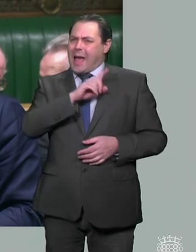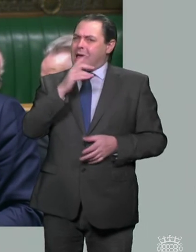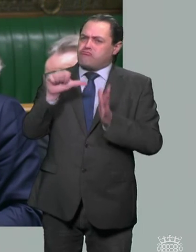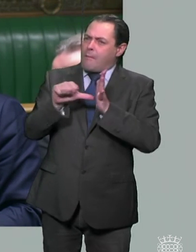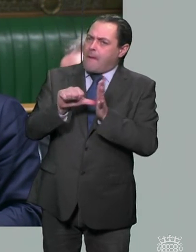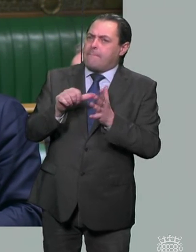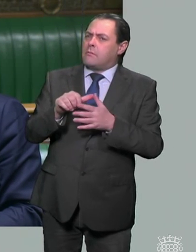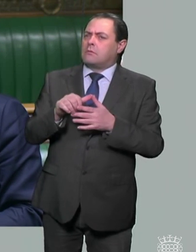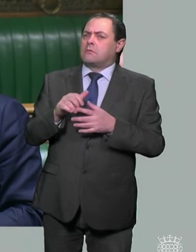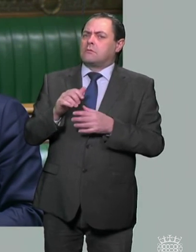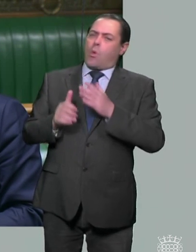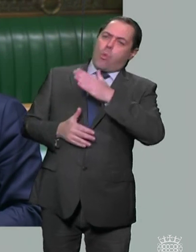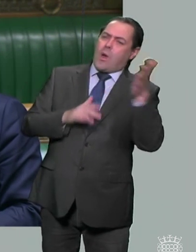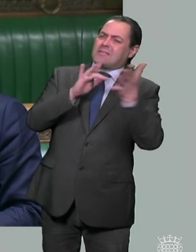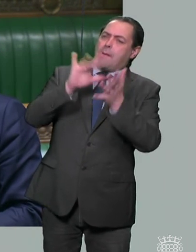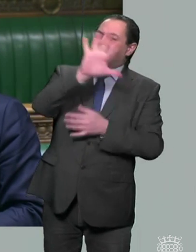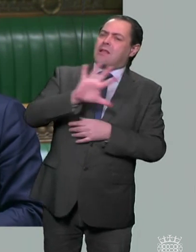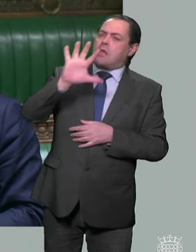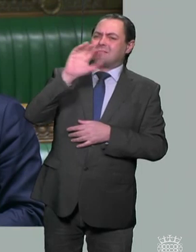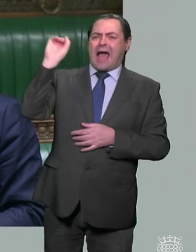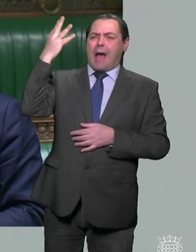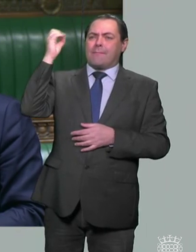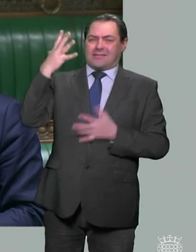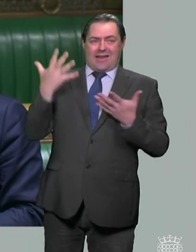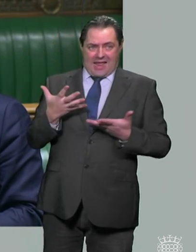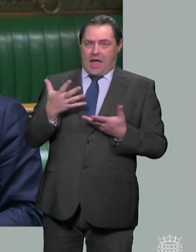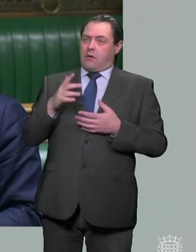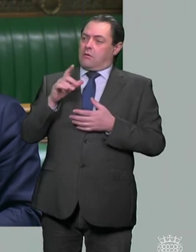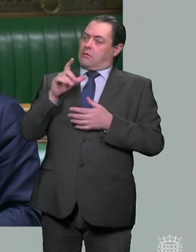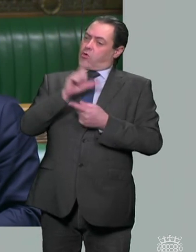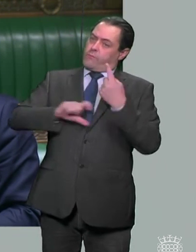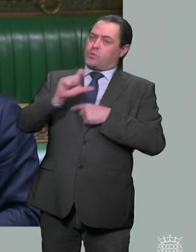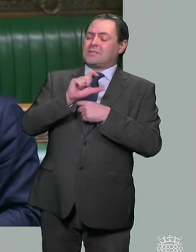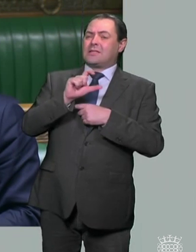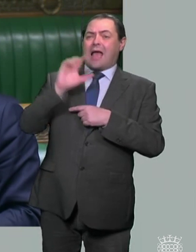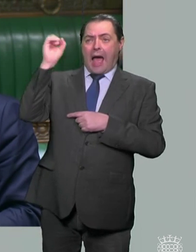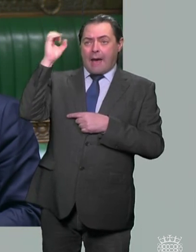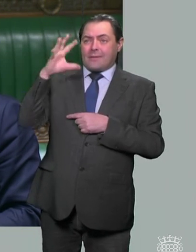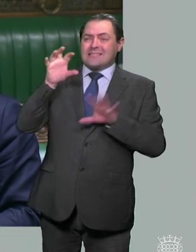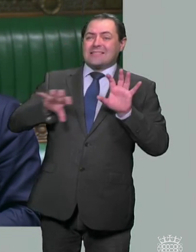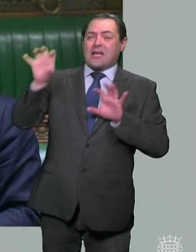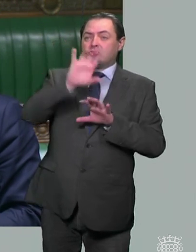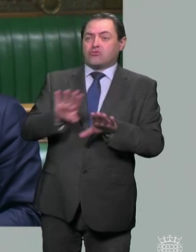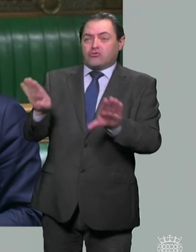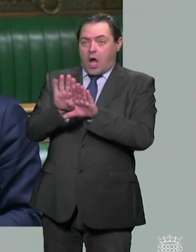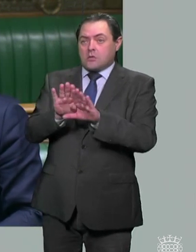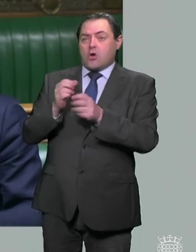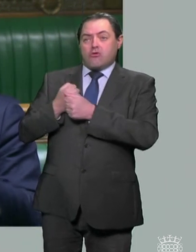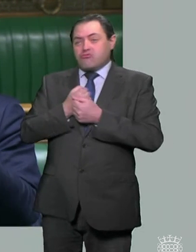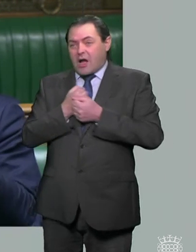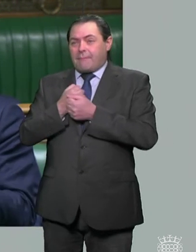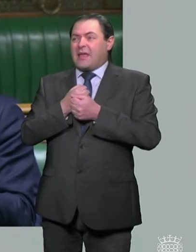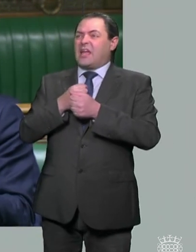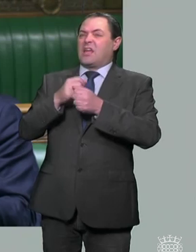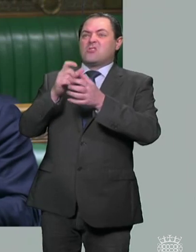Why is the West Midlands ambulance service closing up to 10 community stations, including in Rugby, Oswestry and Craven Arms?